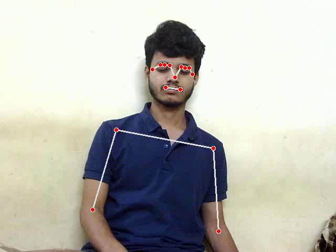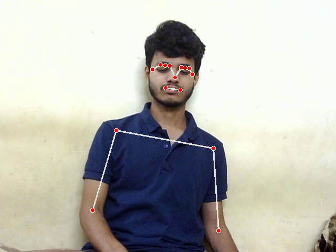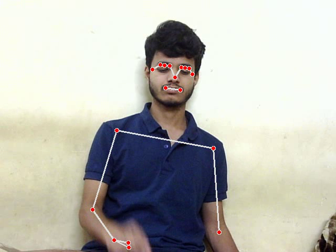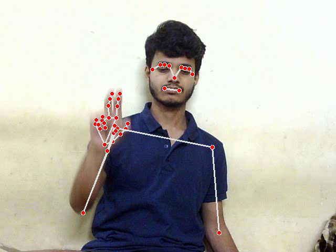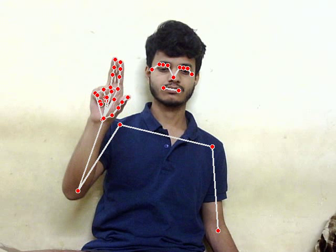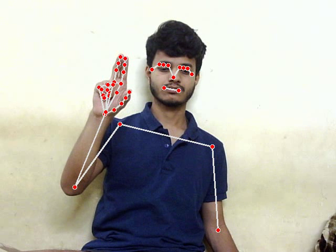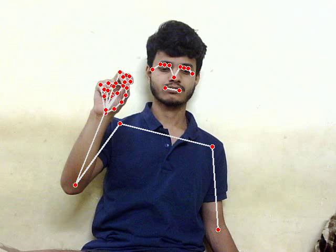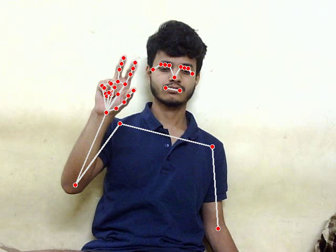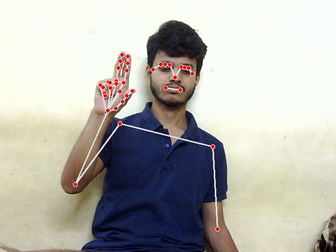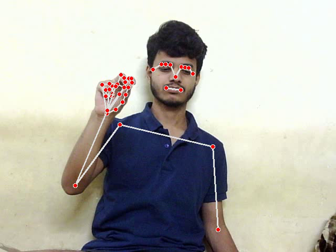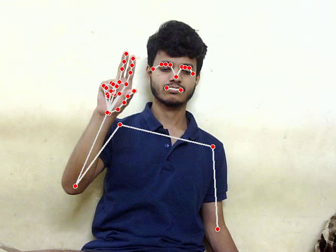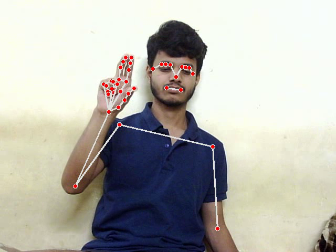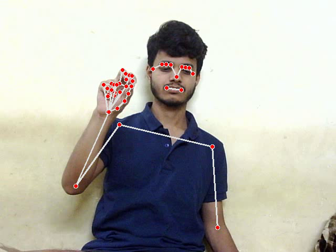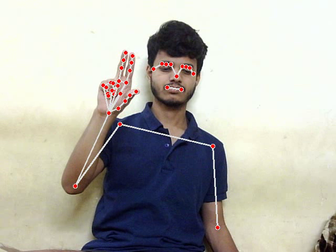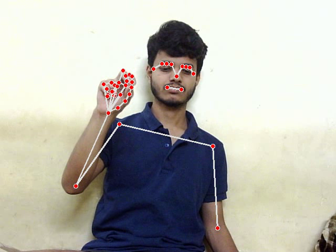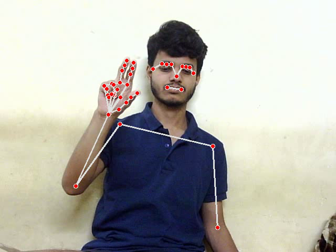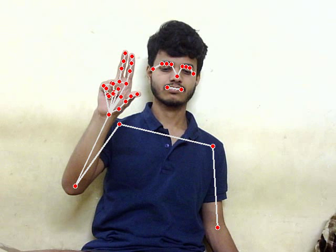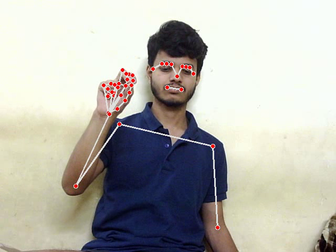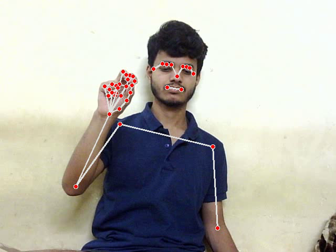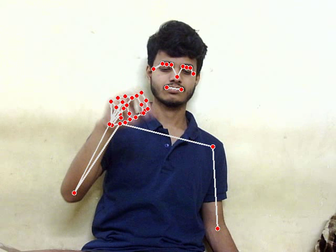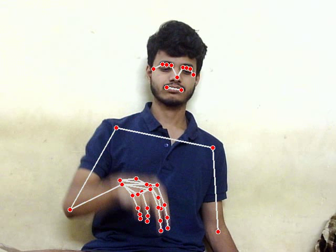no